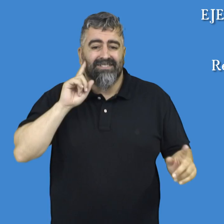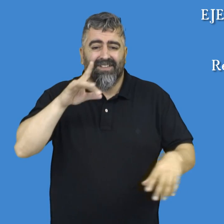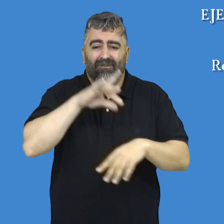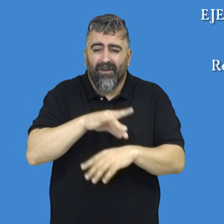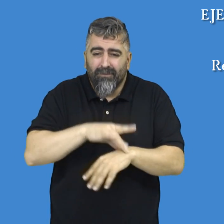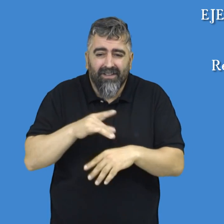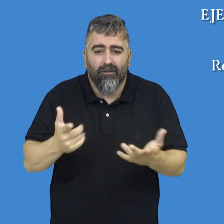enfermo